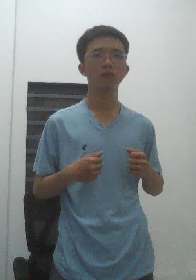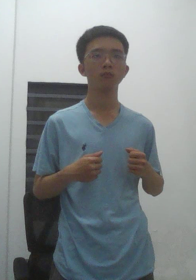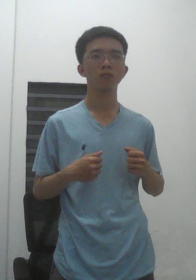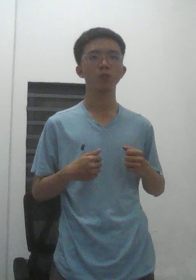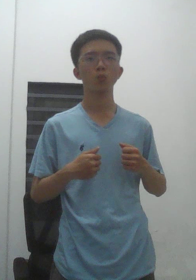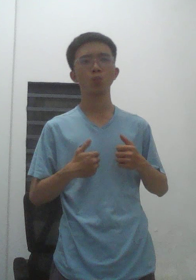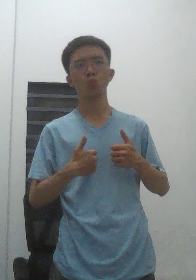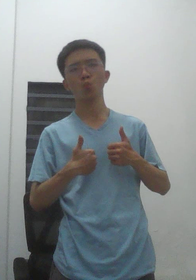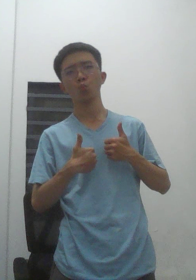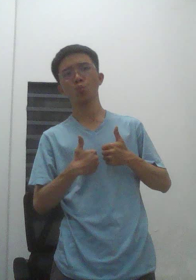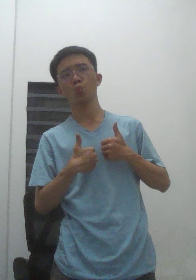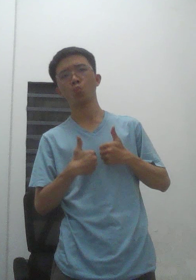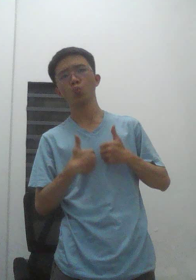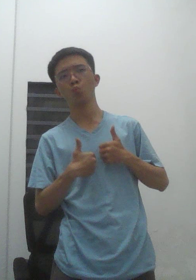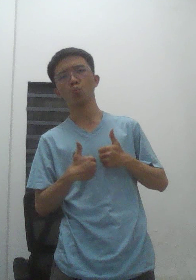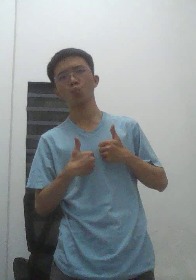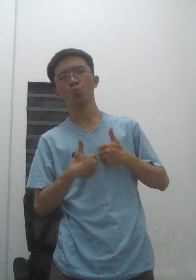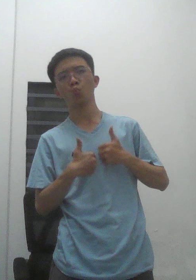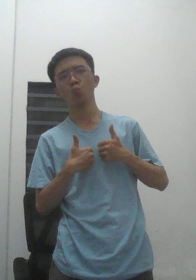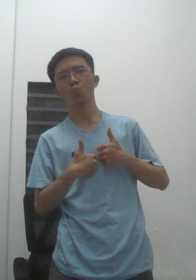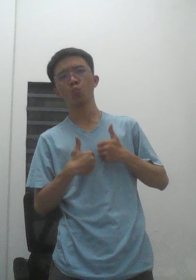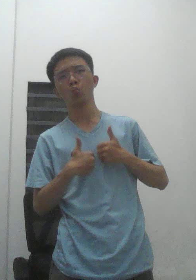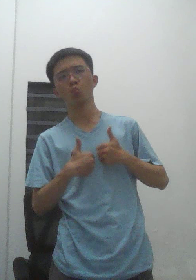rat tot